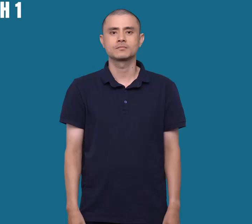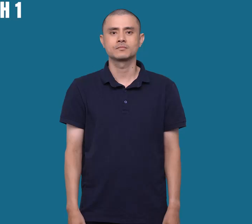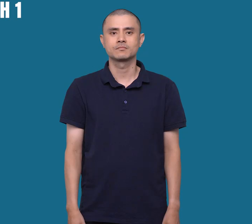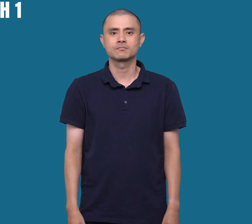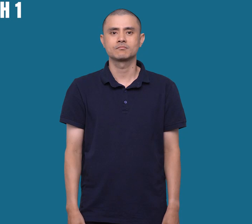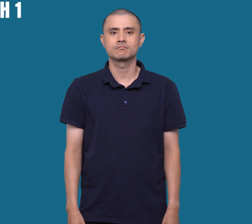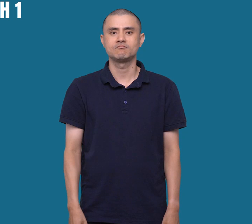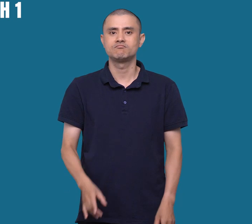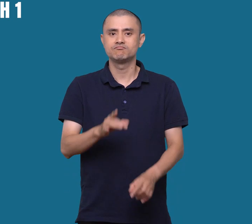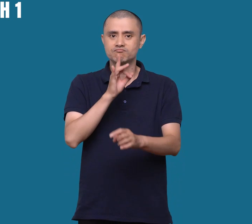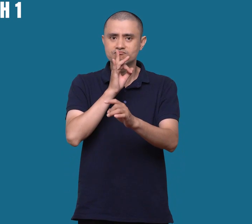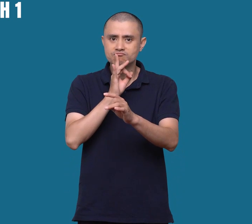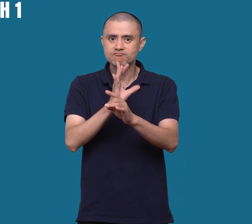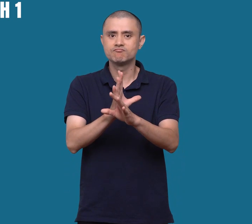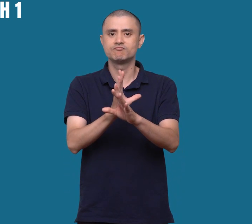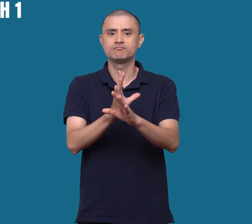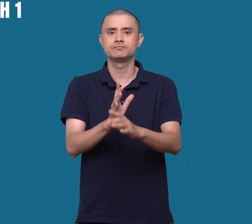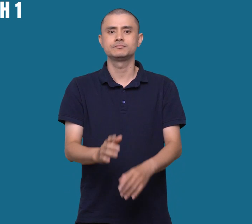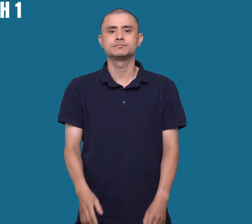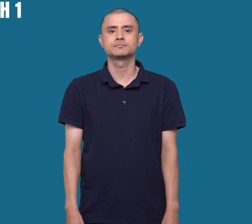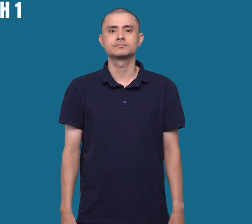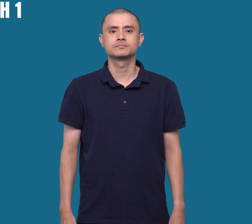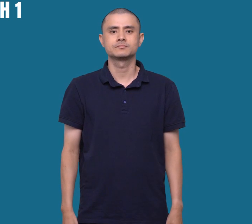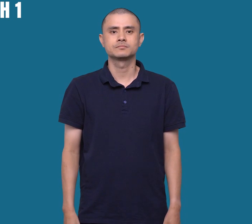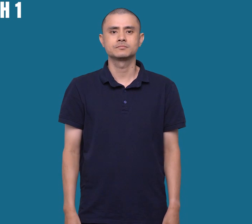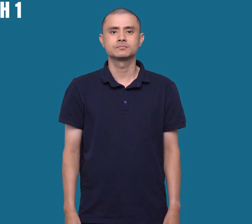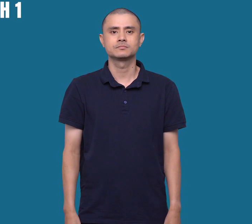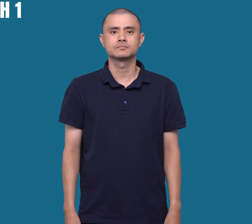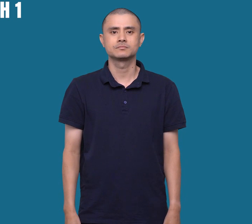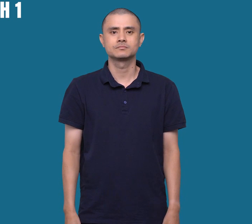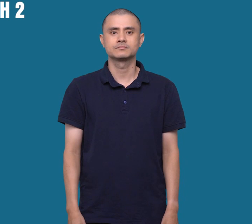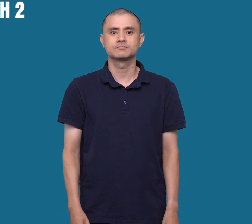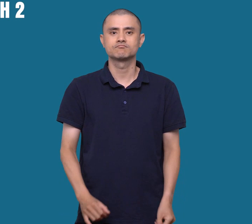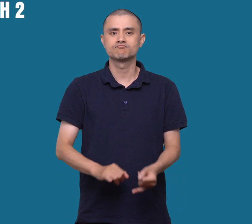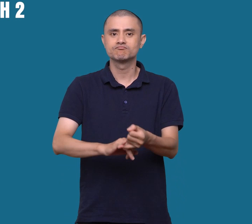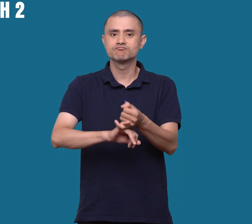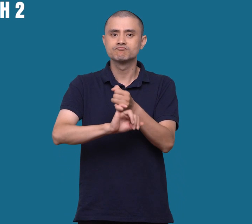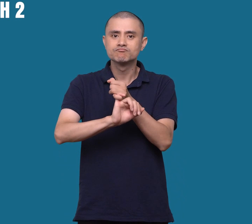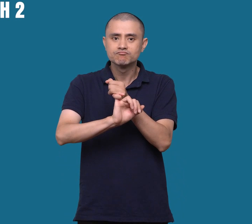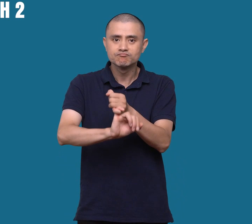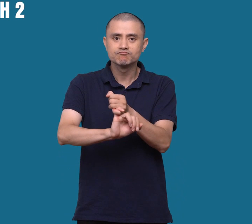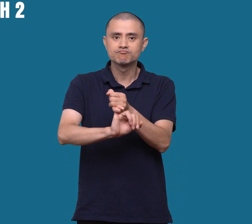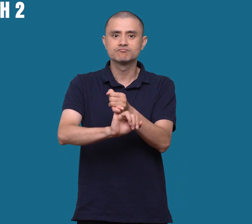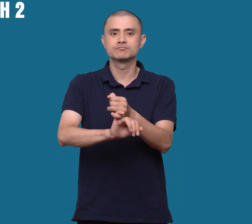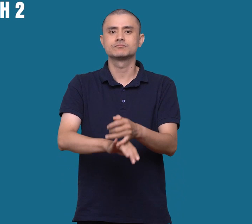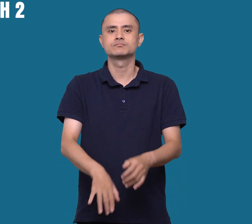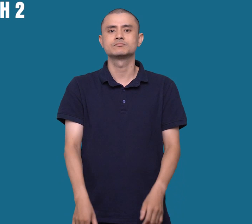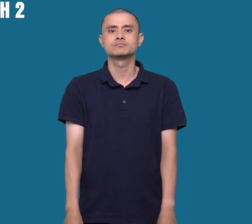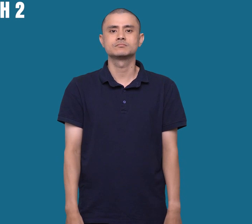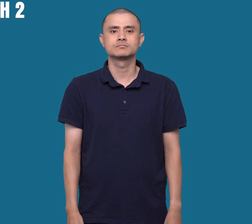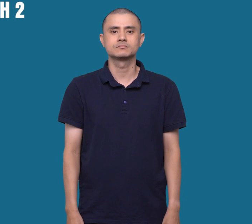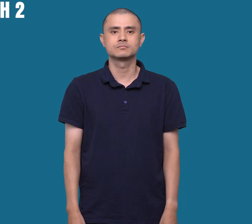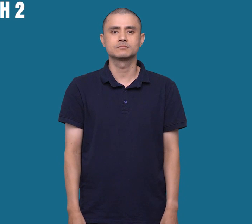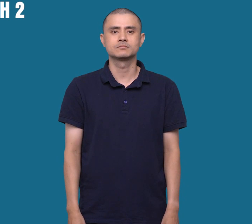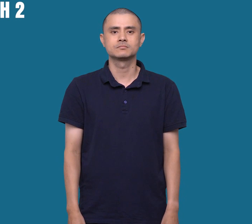hứa